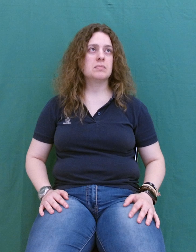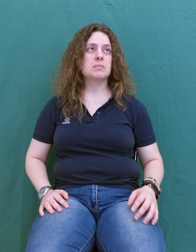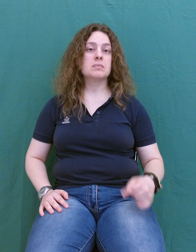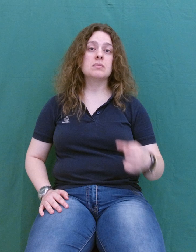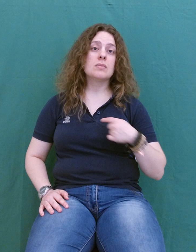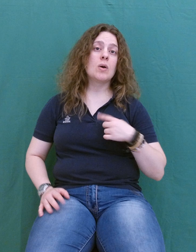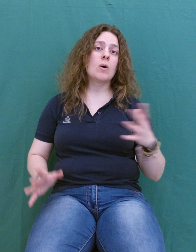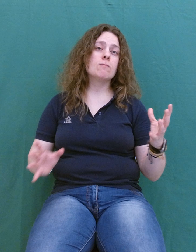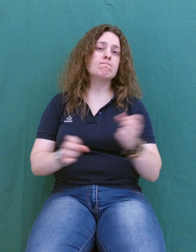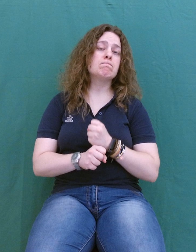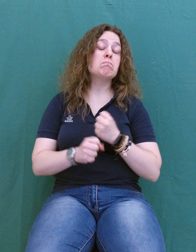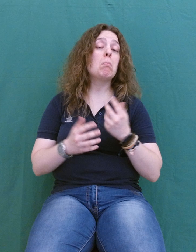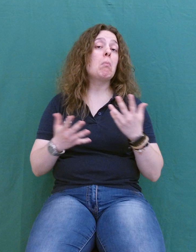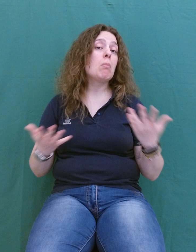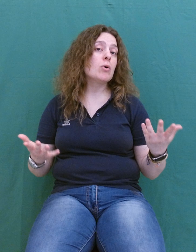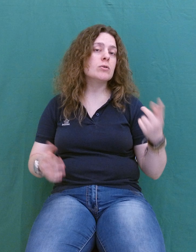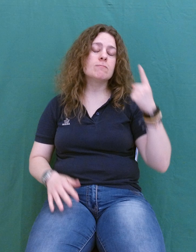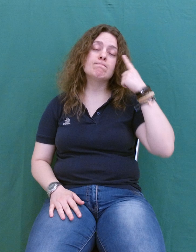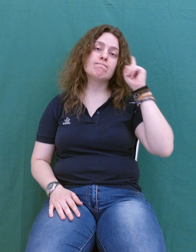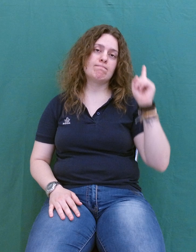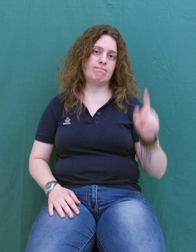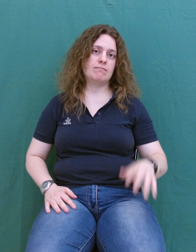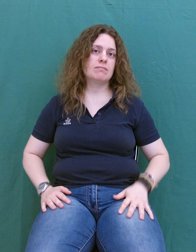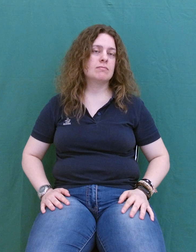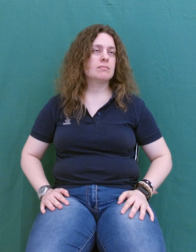ΕΓΩ ΚΑΤΑΦΕΡΩ ΠΩΣ ΔΕΝ ΞΕΡΩ